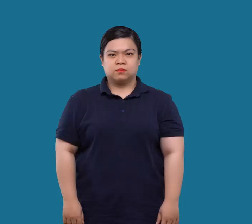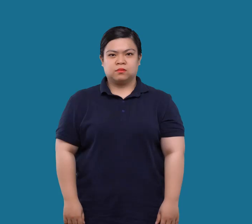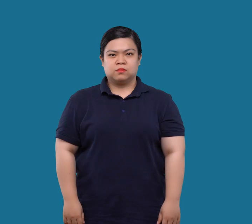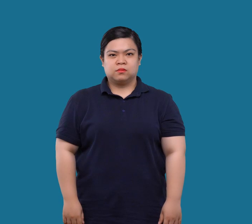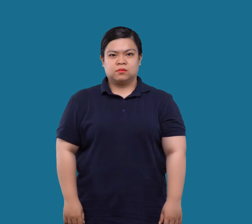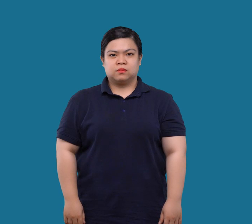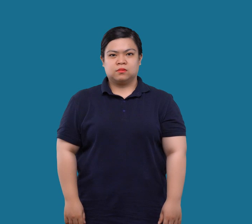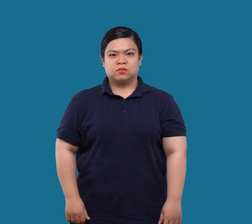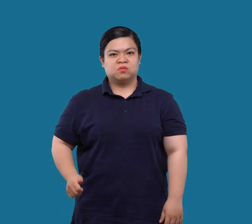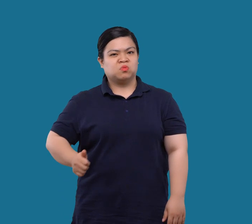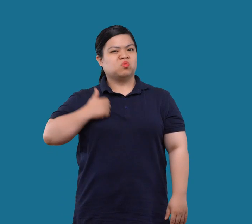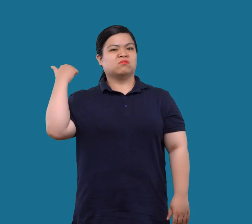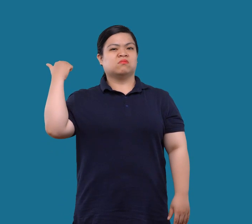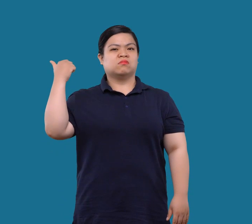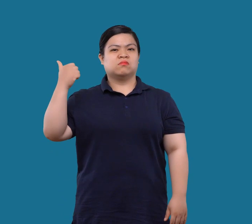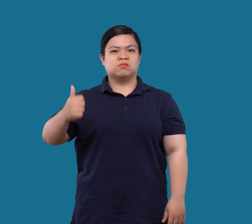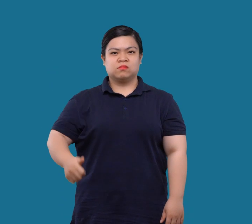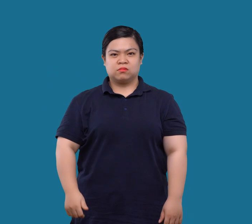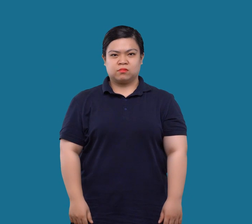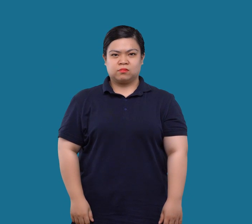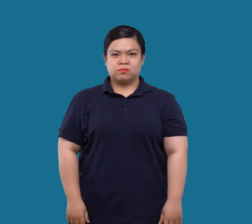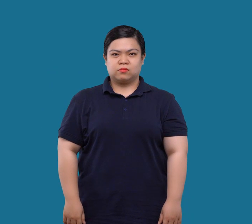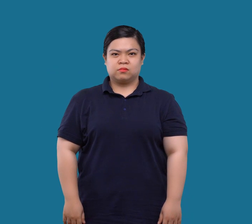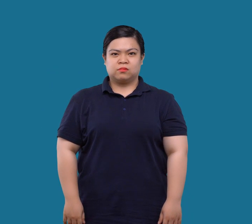quyền lợi